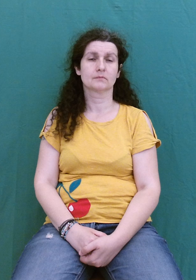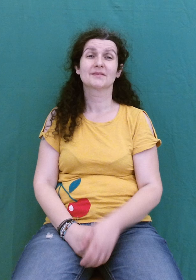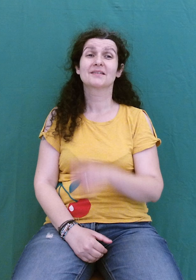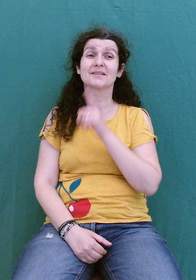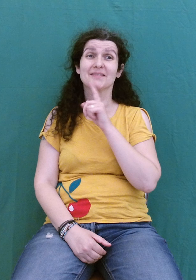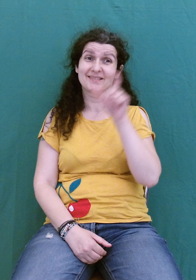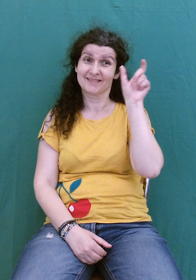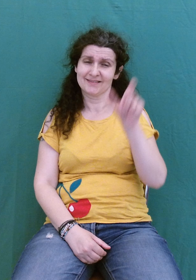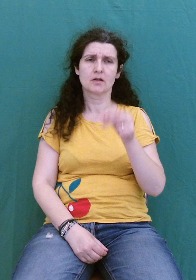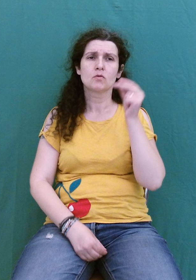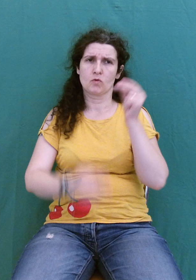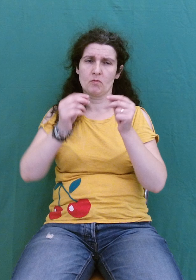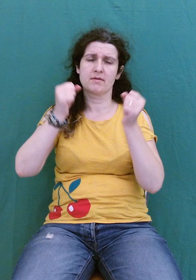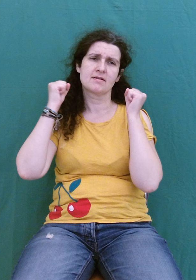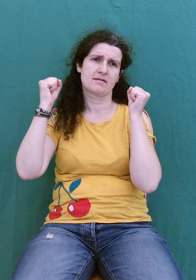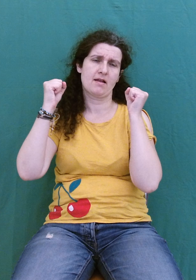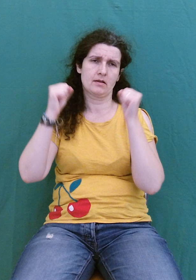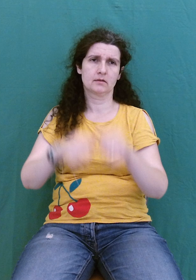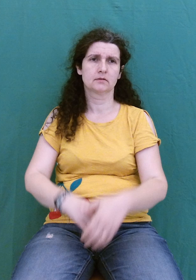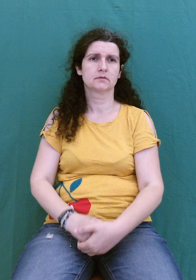ΙΔΙΑ ΠΡΟΒΛΗΜΑ ΥΓΕΙΑ